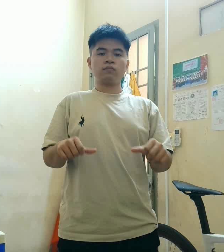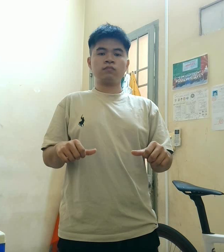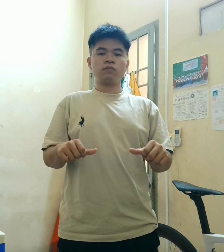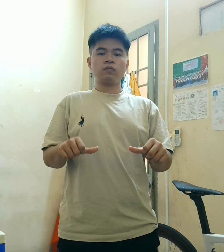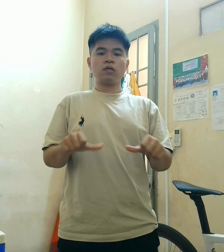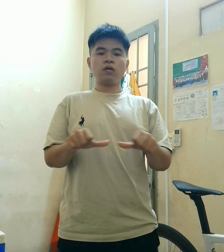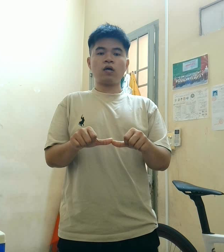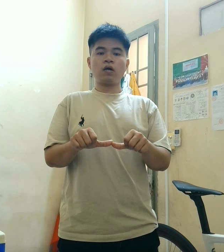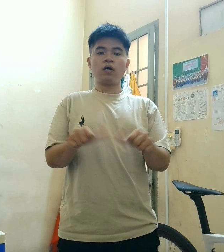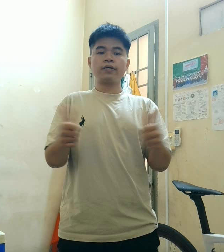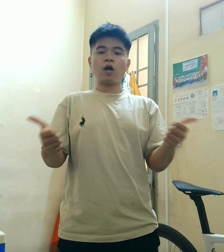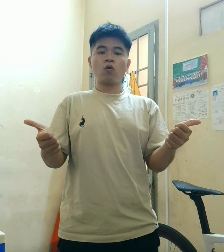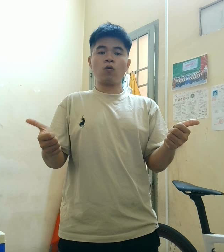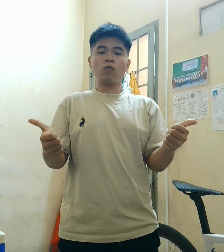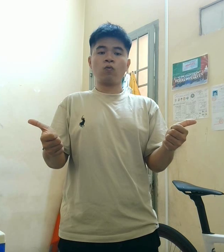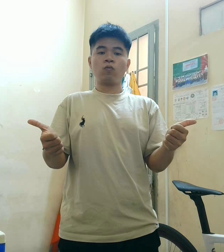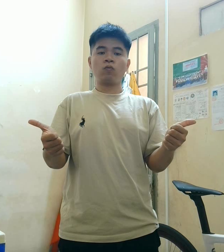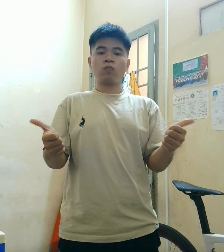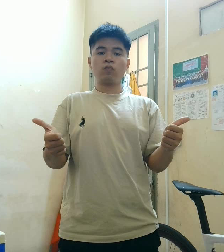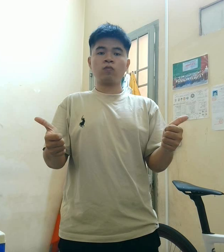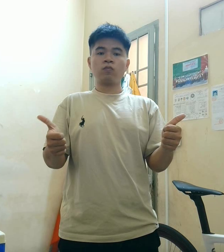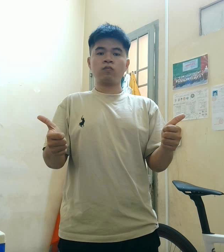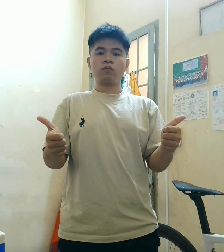o dau